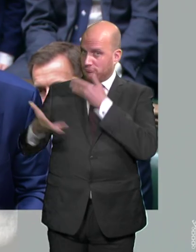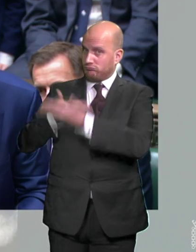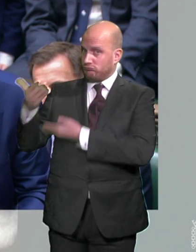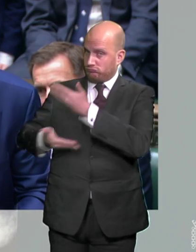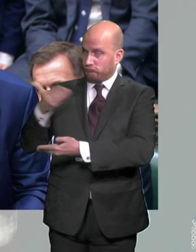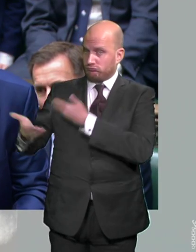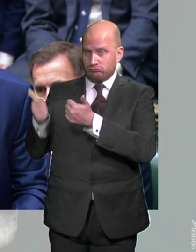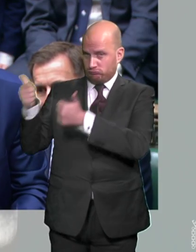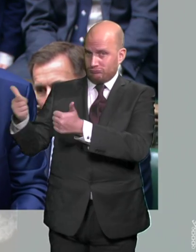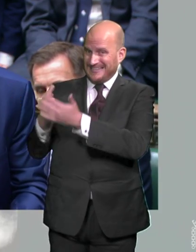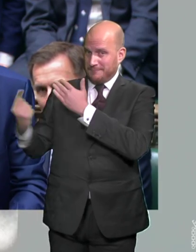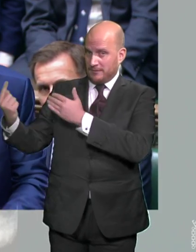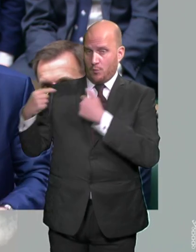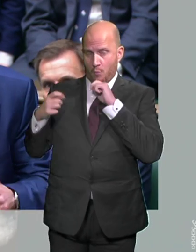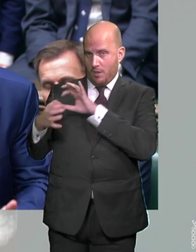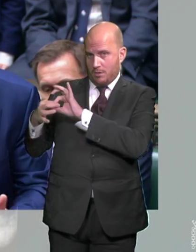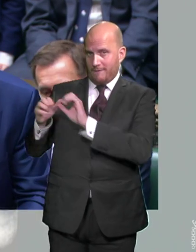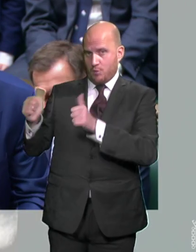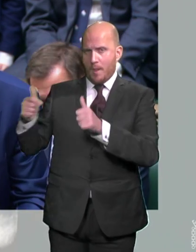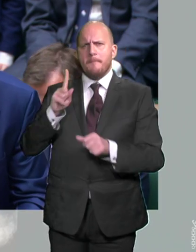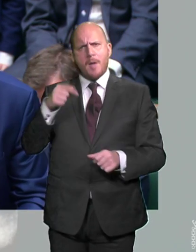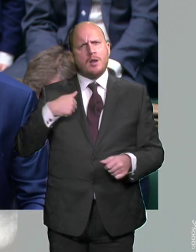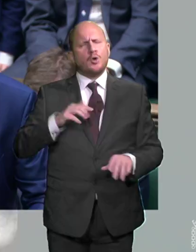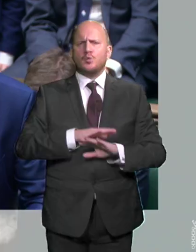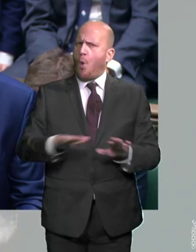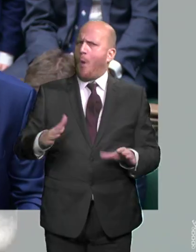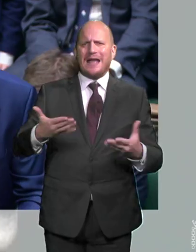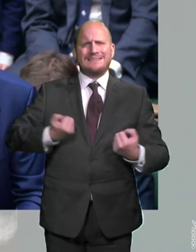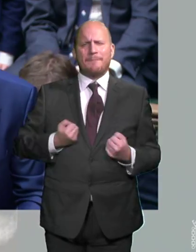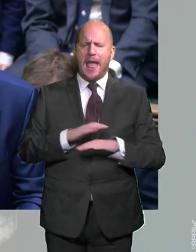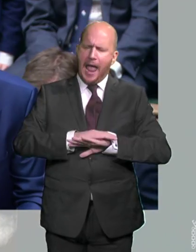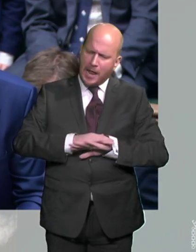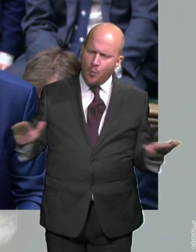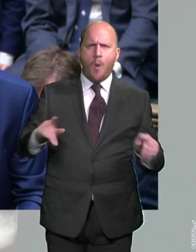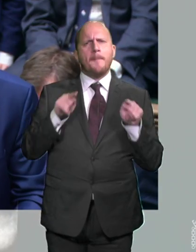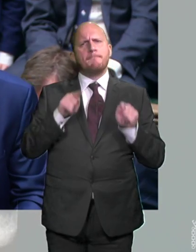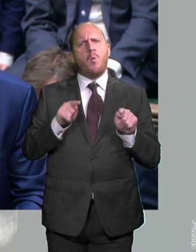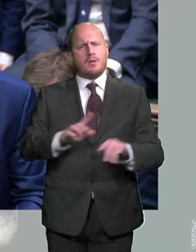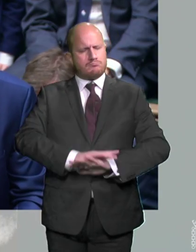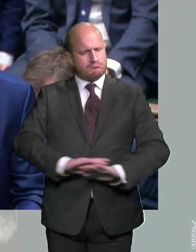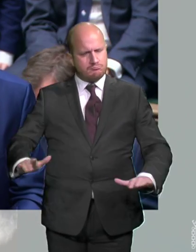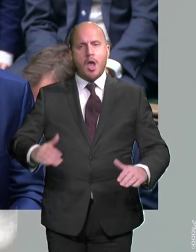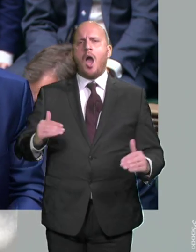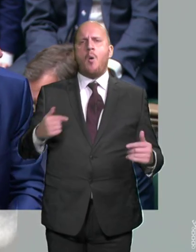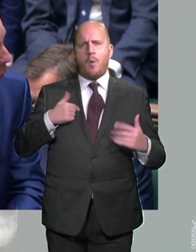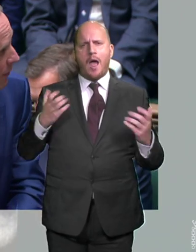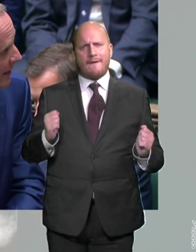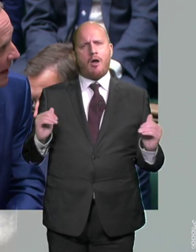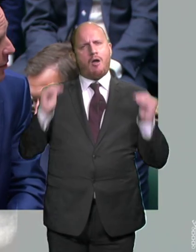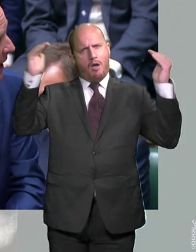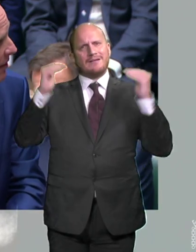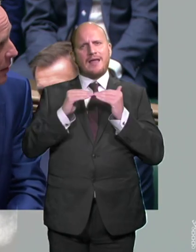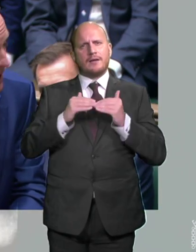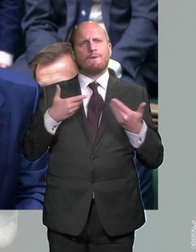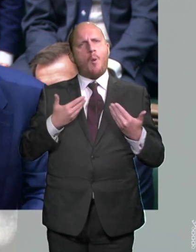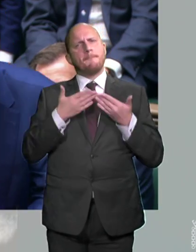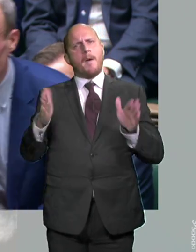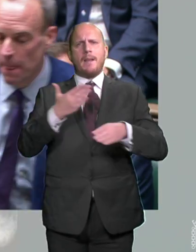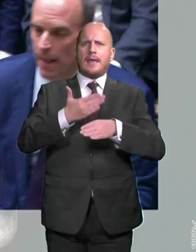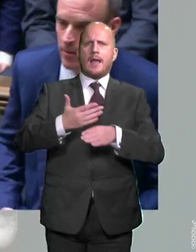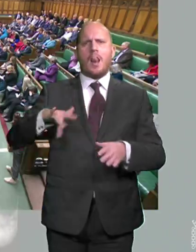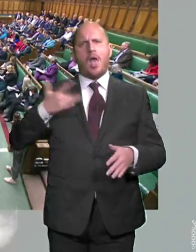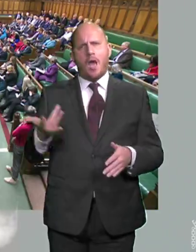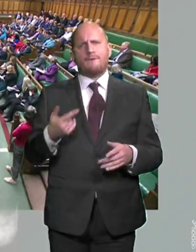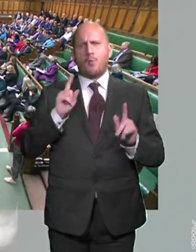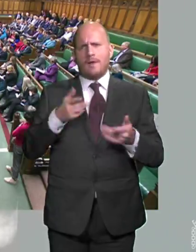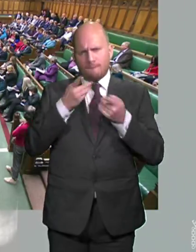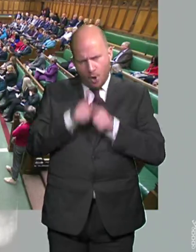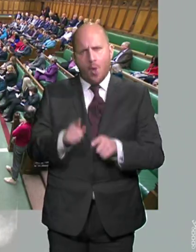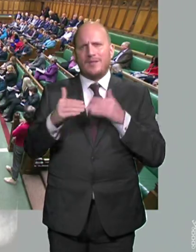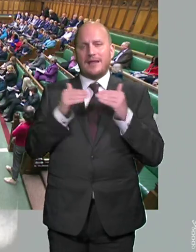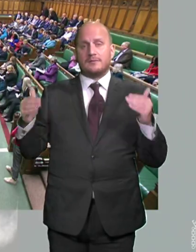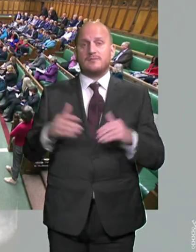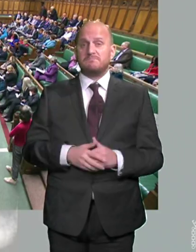I think, though, that it is important that we have zero tolerance for any bullying and hold the highest standards in public life, and it is important for all of us to adhere to those standards.